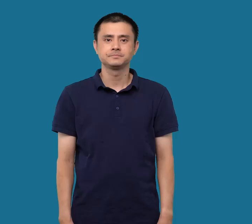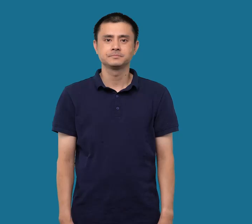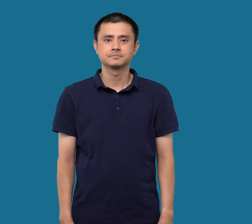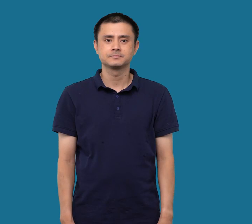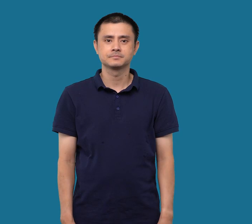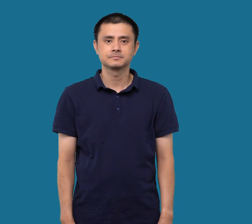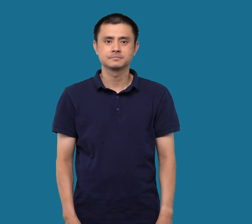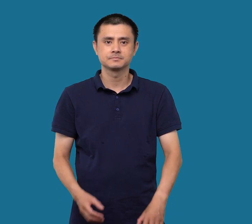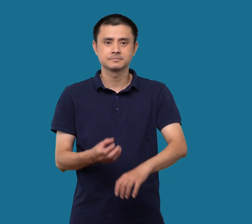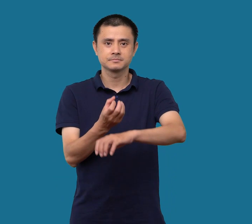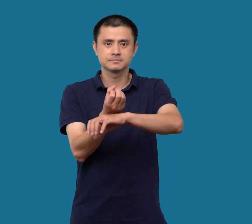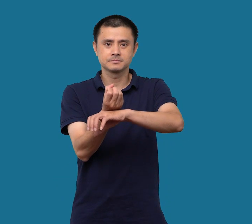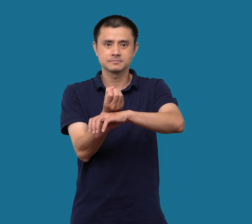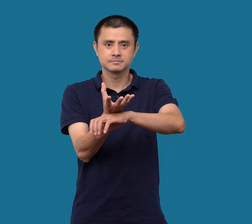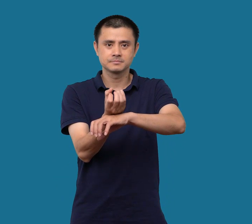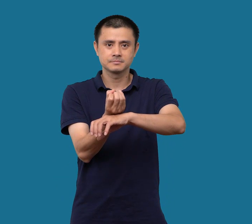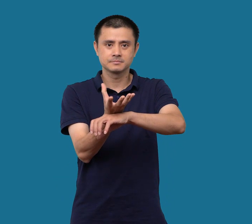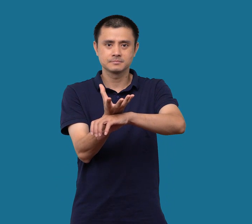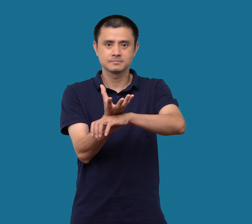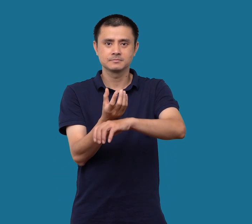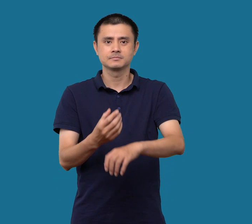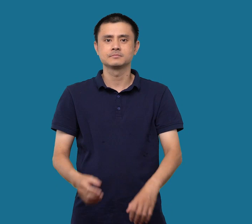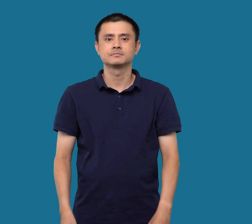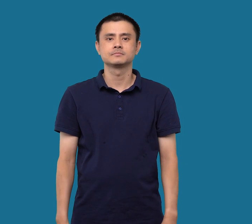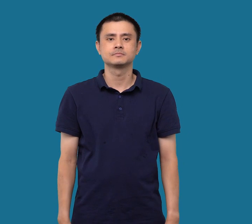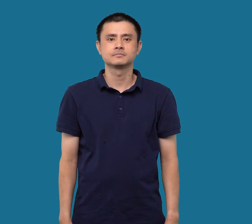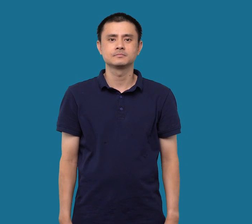Hậu Giang